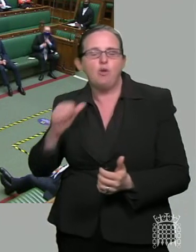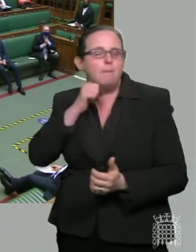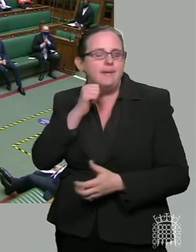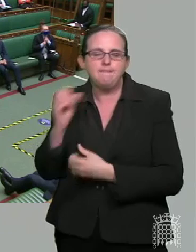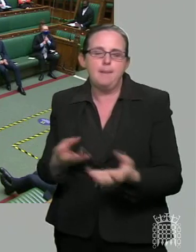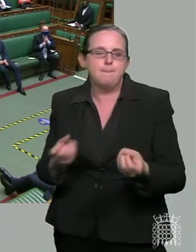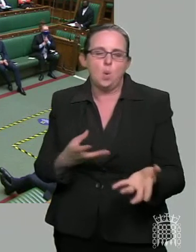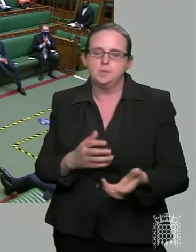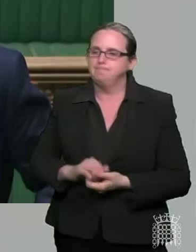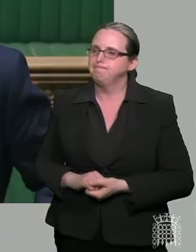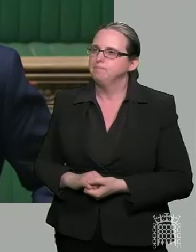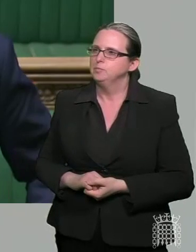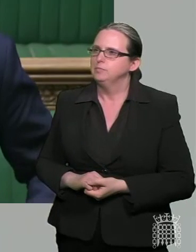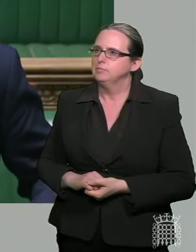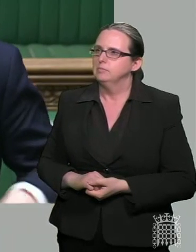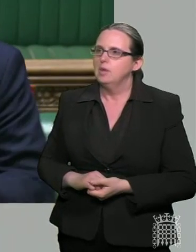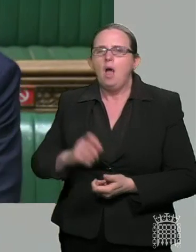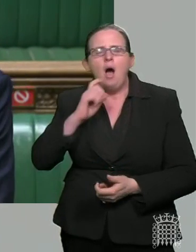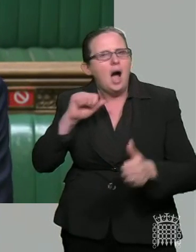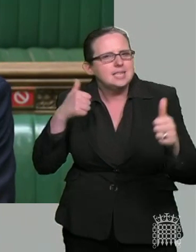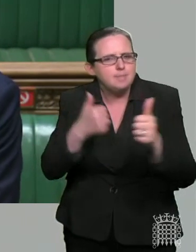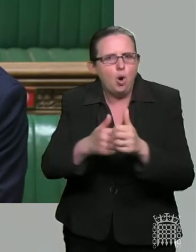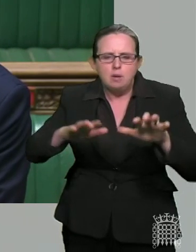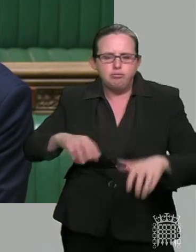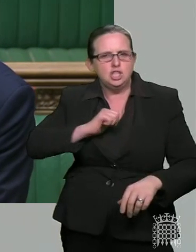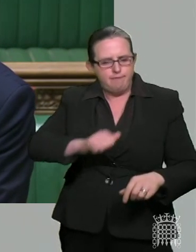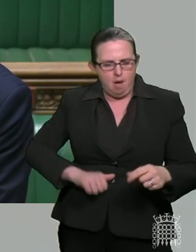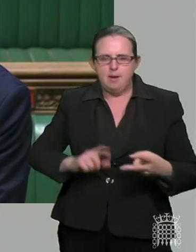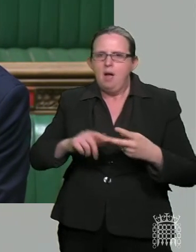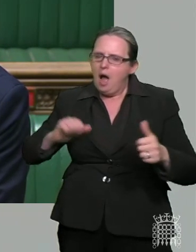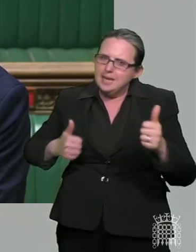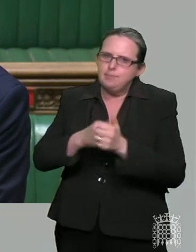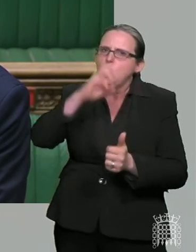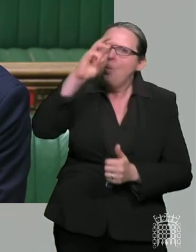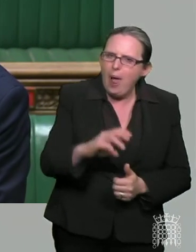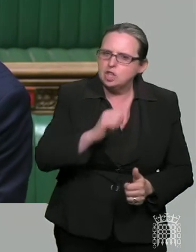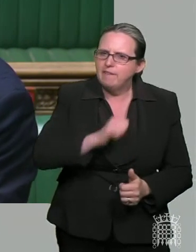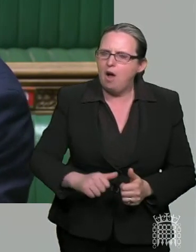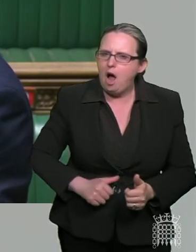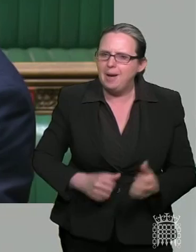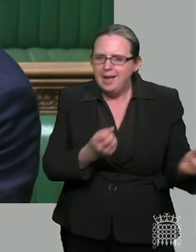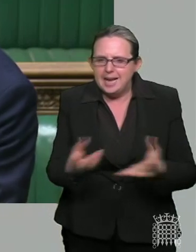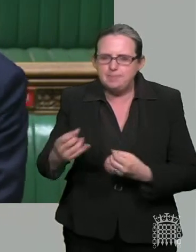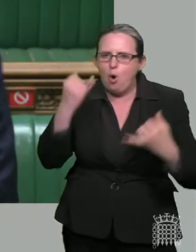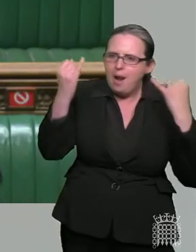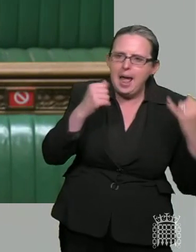I will back Britain’s farmers and Welsh farmers in exporting their fantastic lamb around the world.